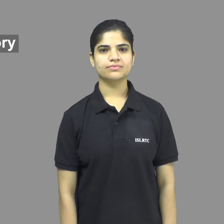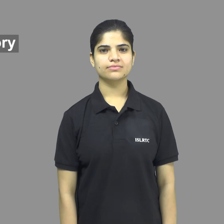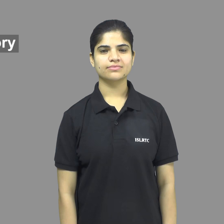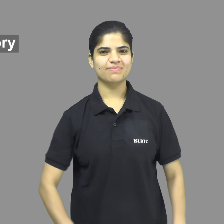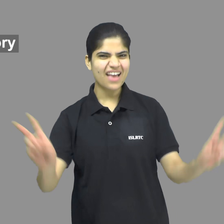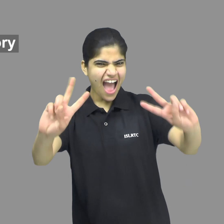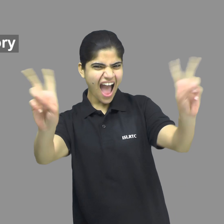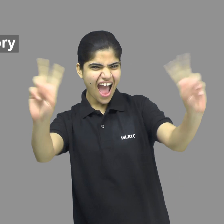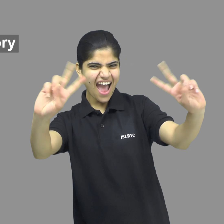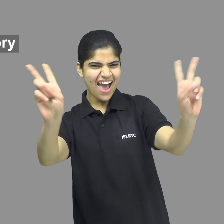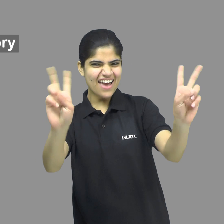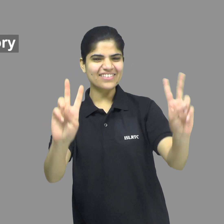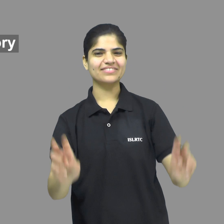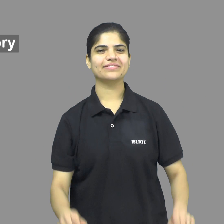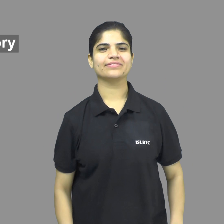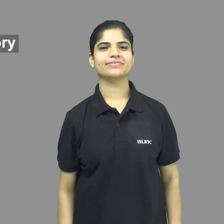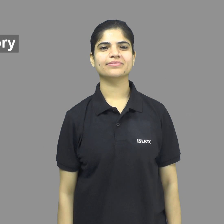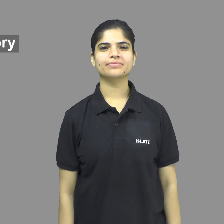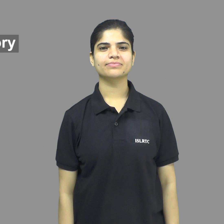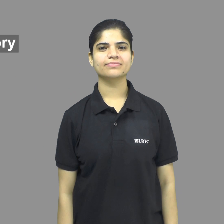Victory Success Triumph